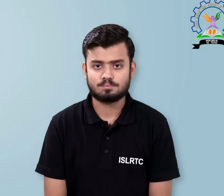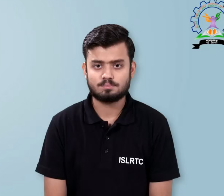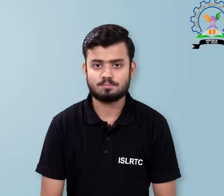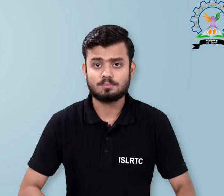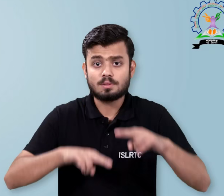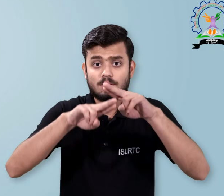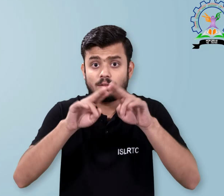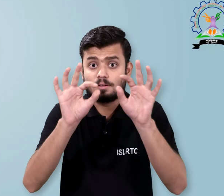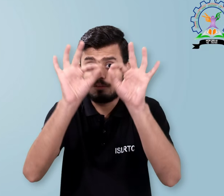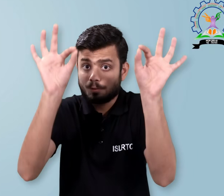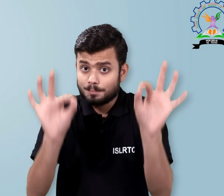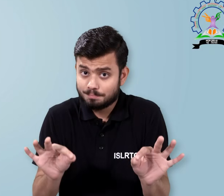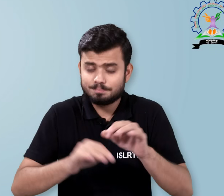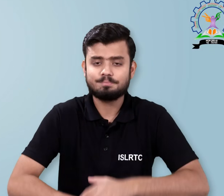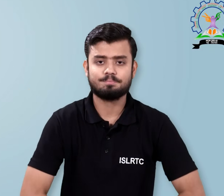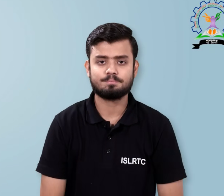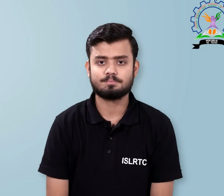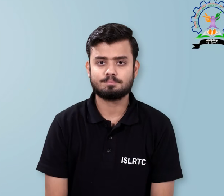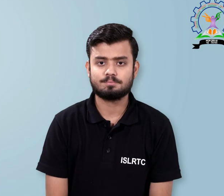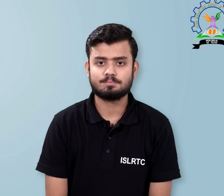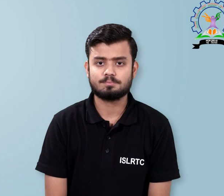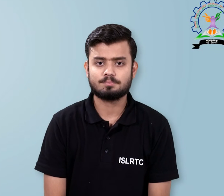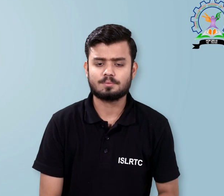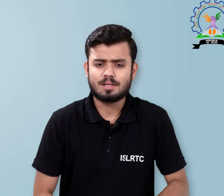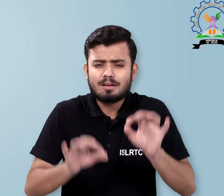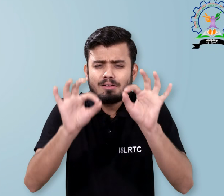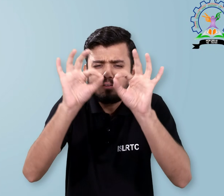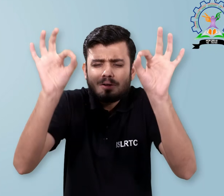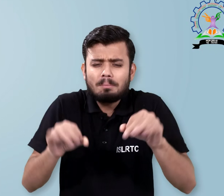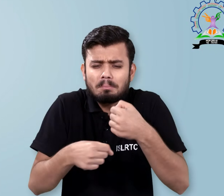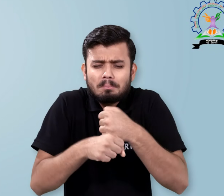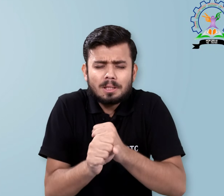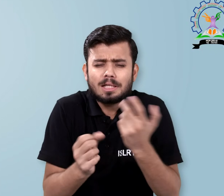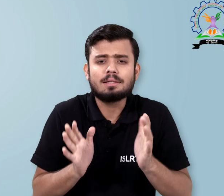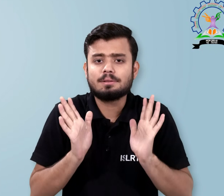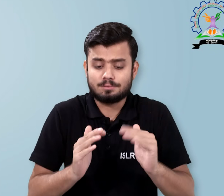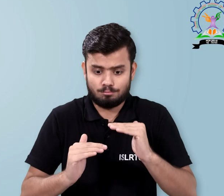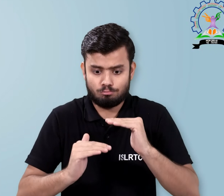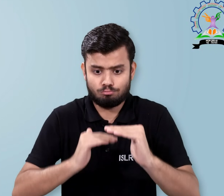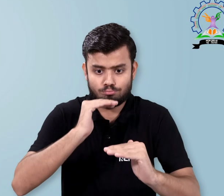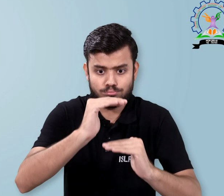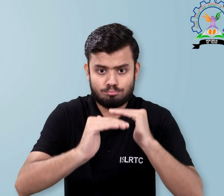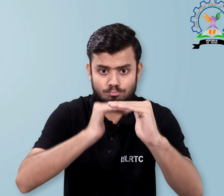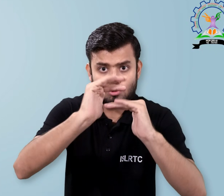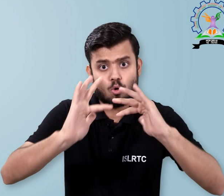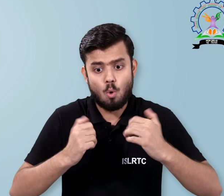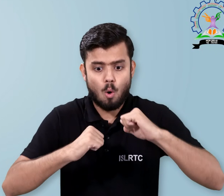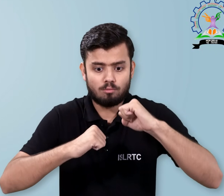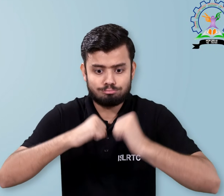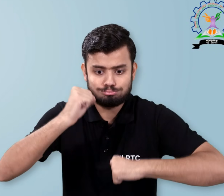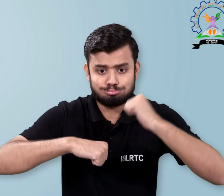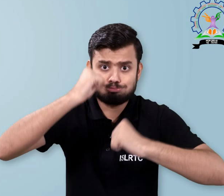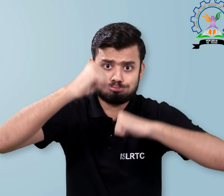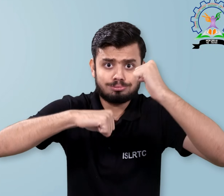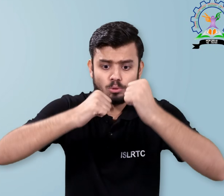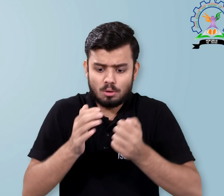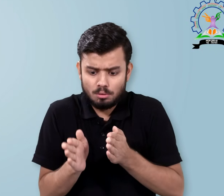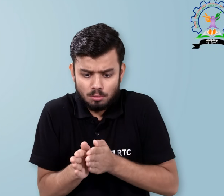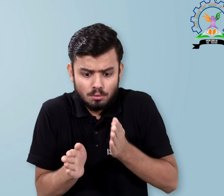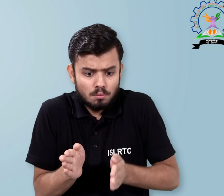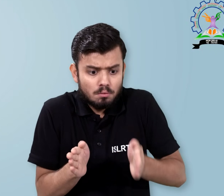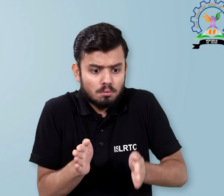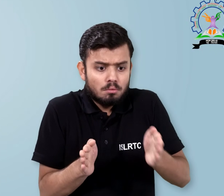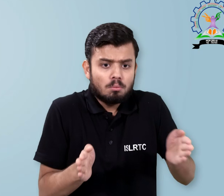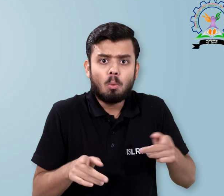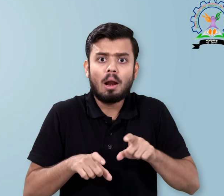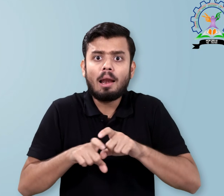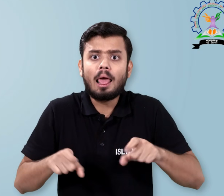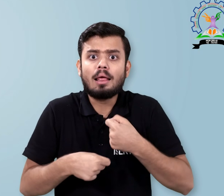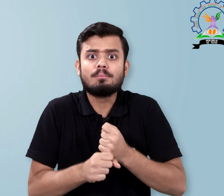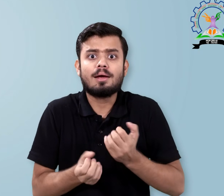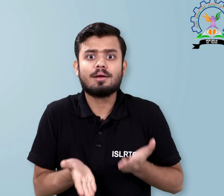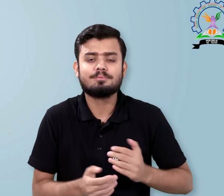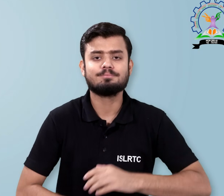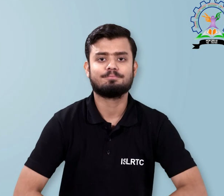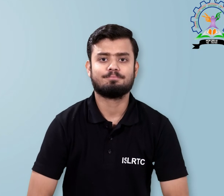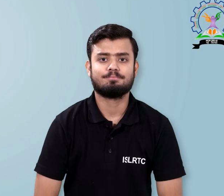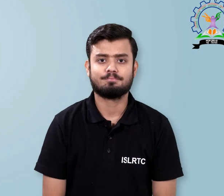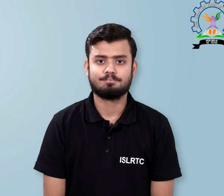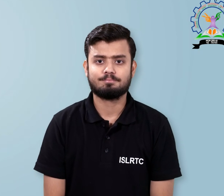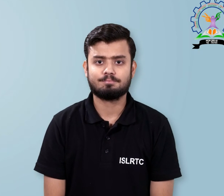Framework A basic structure underlying a system, concept, or text.